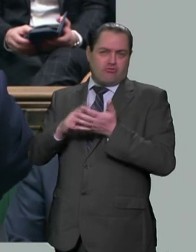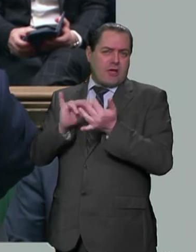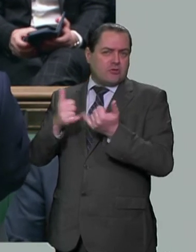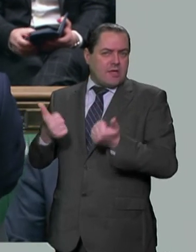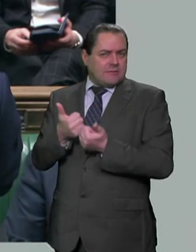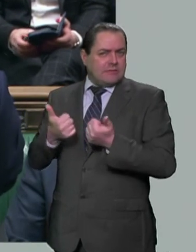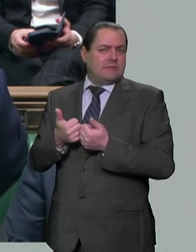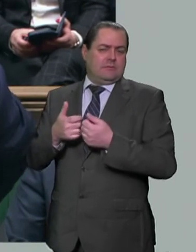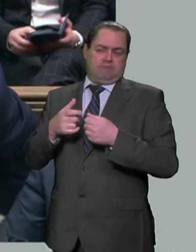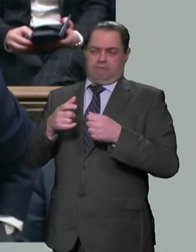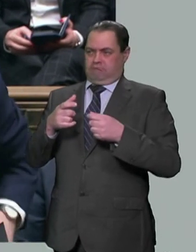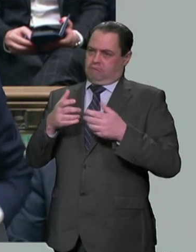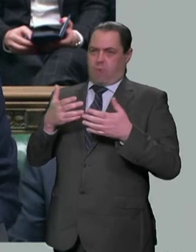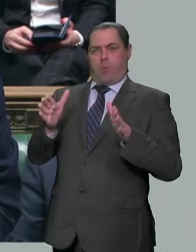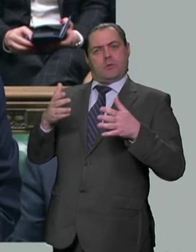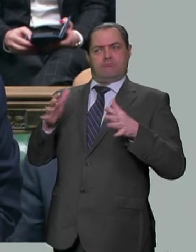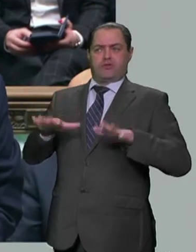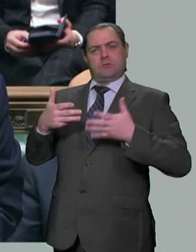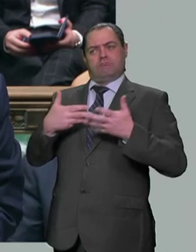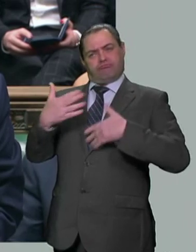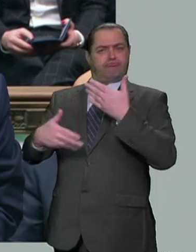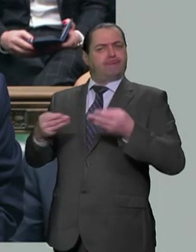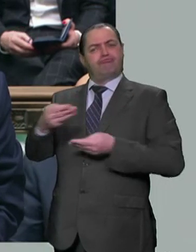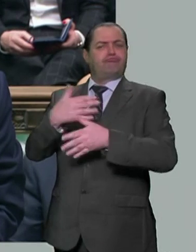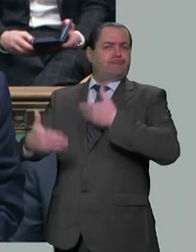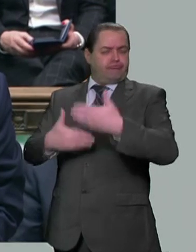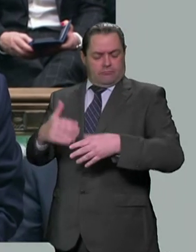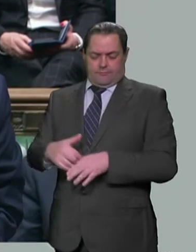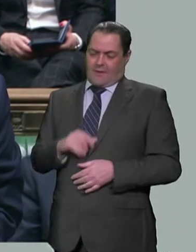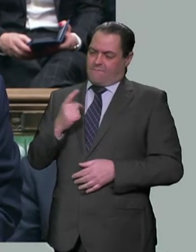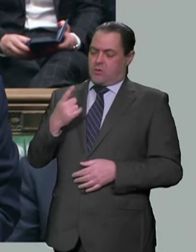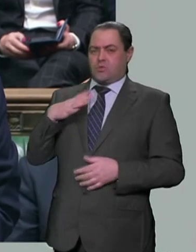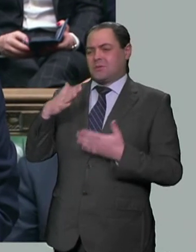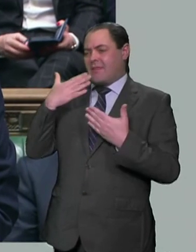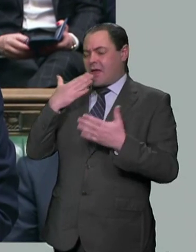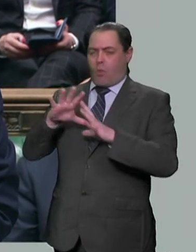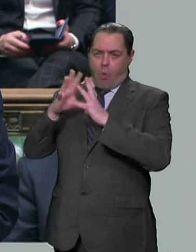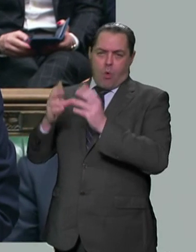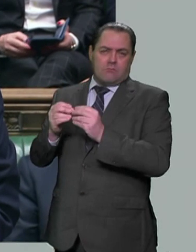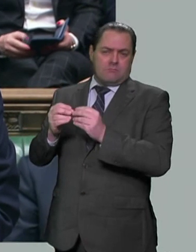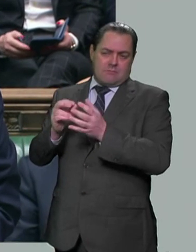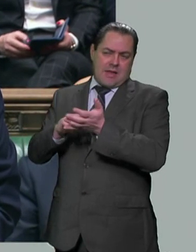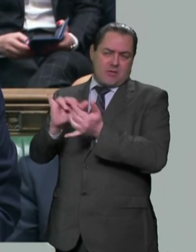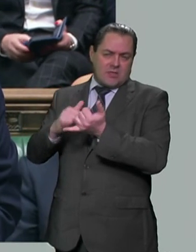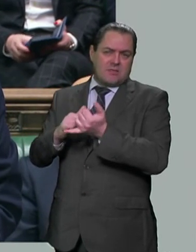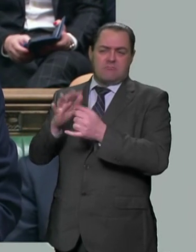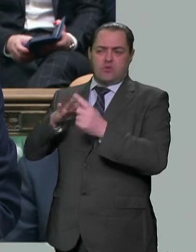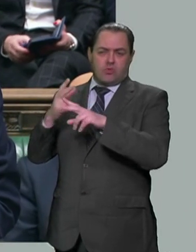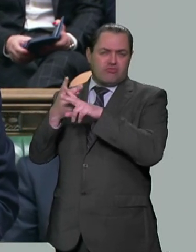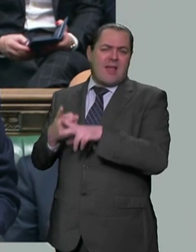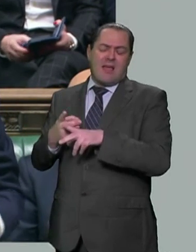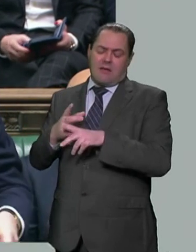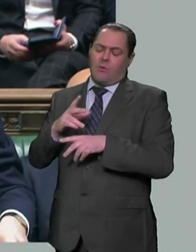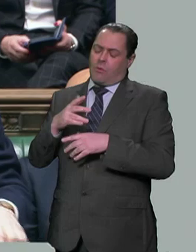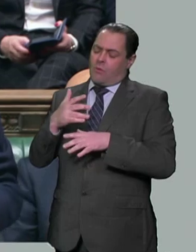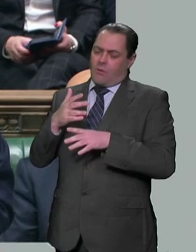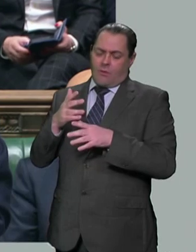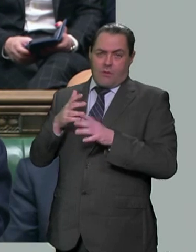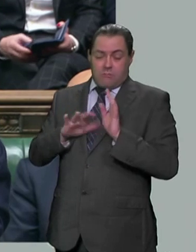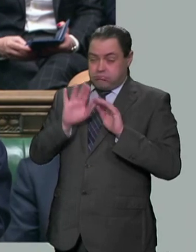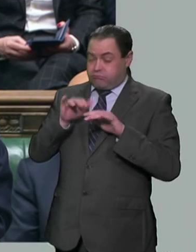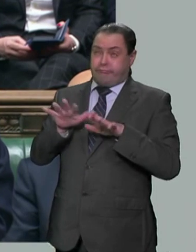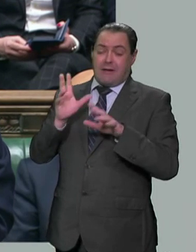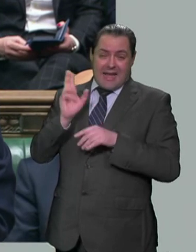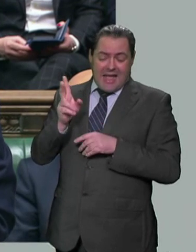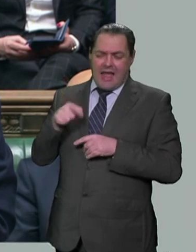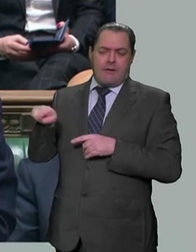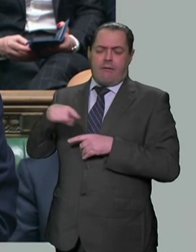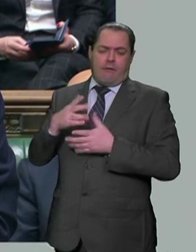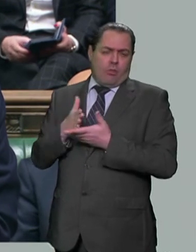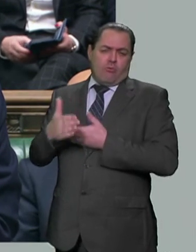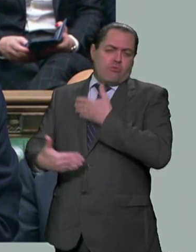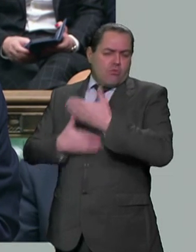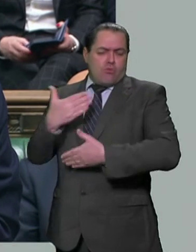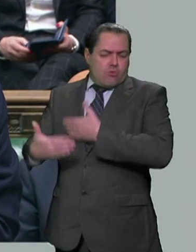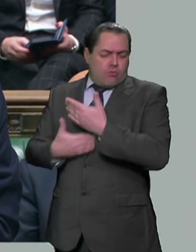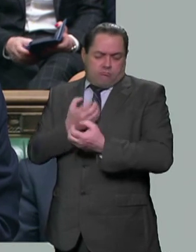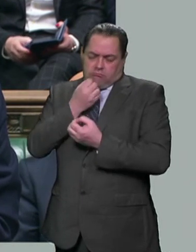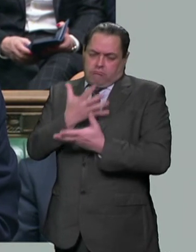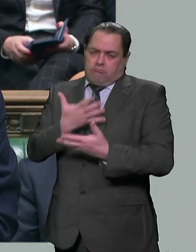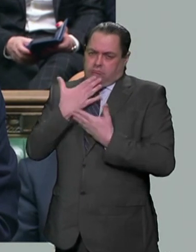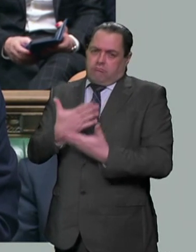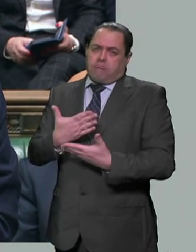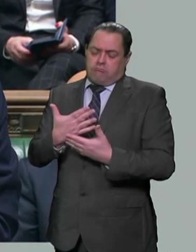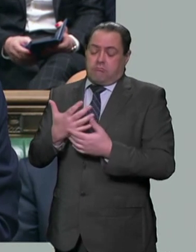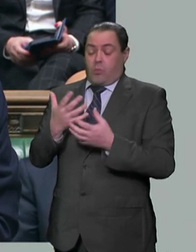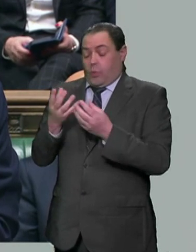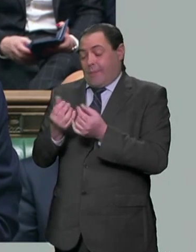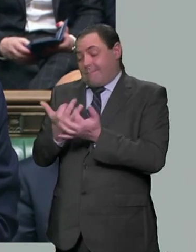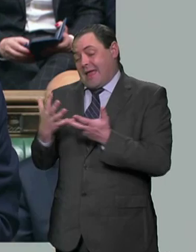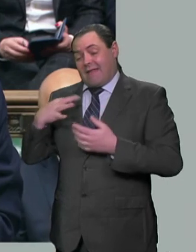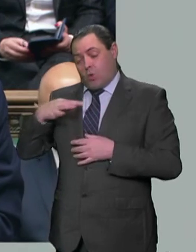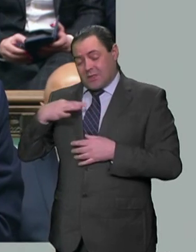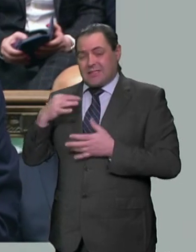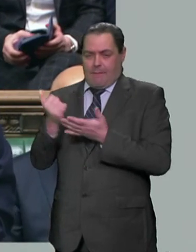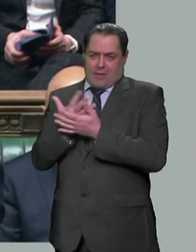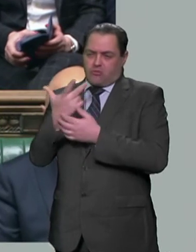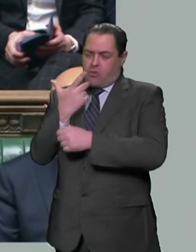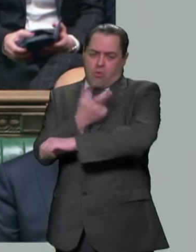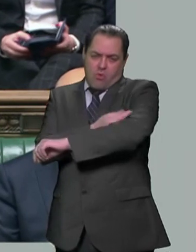First, I am sure that the whole House will join me in paying tribute to everyone working in our NHS and social care for their extraordinary efforts in the teeth of yet another wave of this pandemic, and for all that they have done, together with thousands of volunteers, to get Britain boosted.